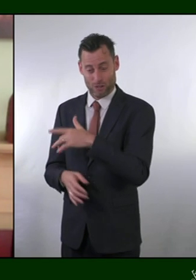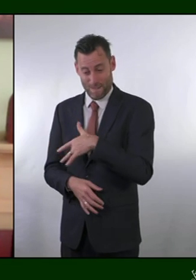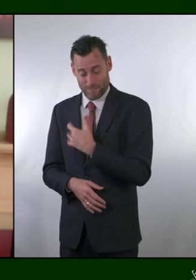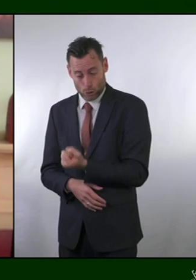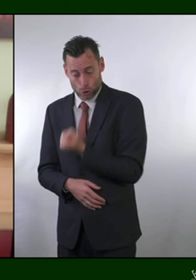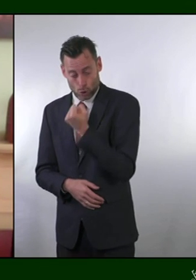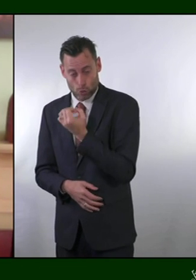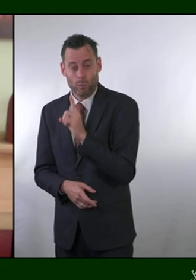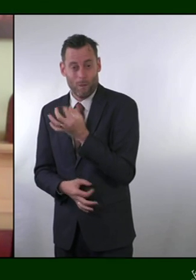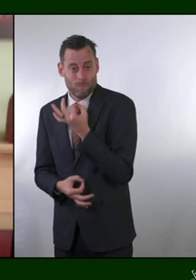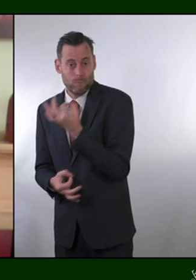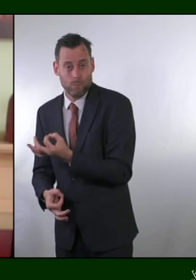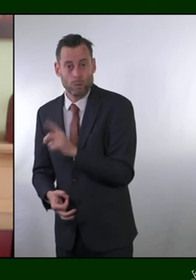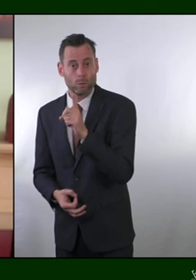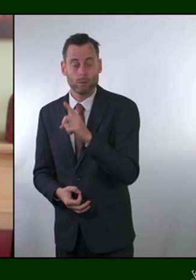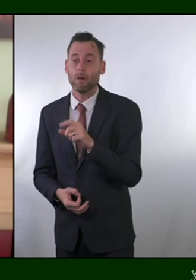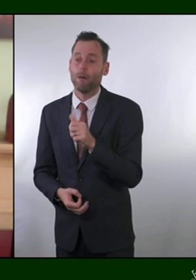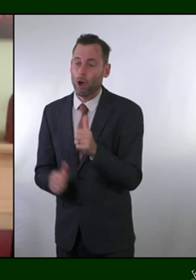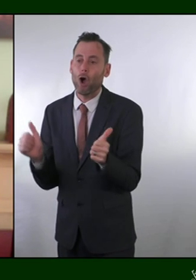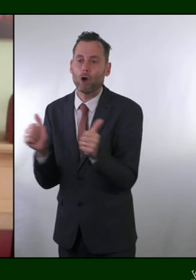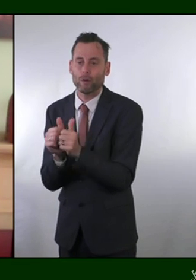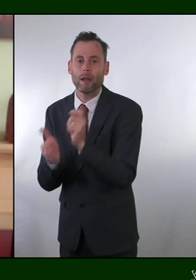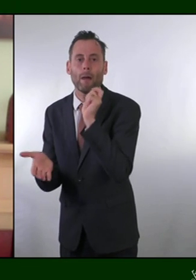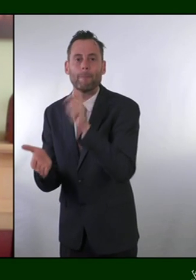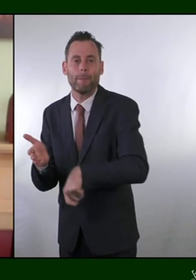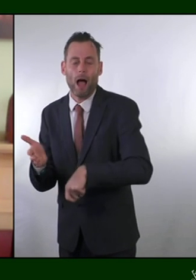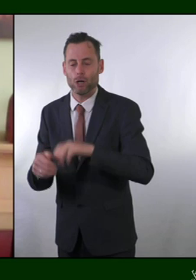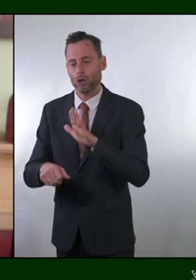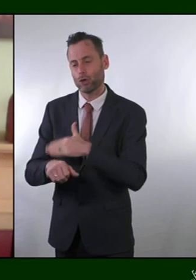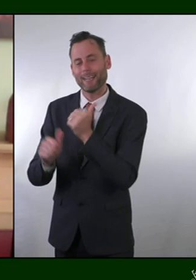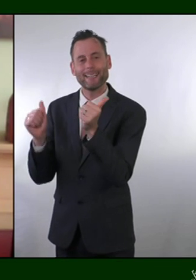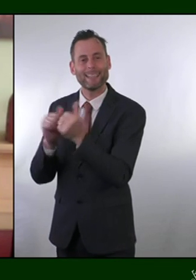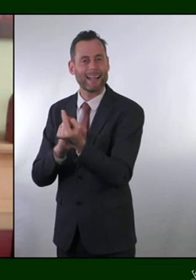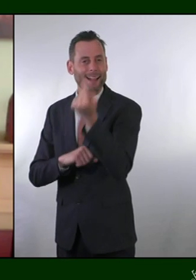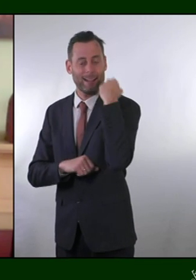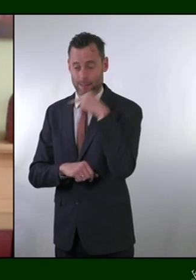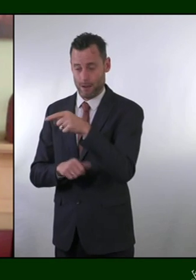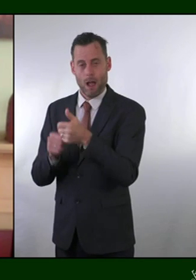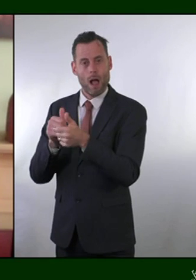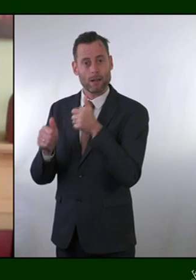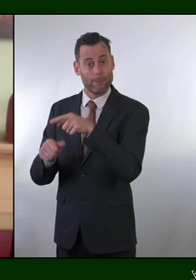She is talking about being mis-sold green deal products by Home Energy and Lifestyle Management Ltd, a Government-approved company, in 2013.